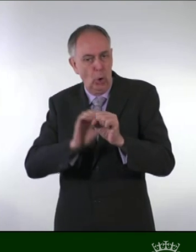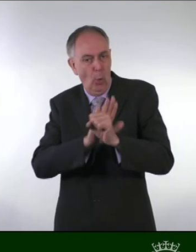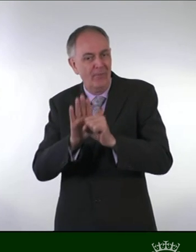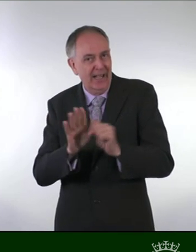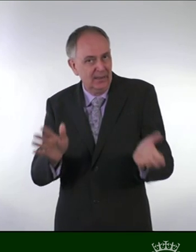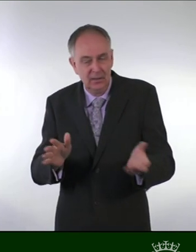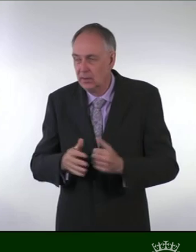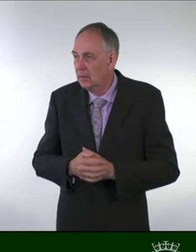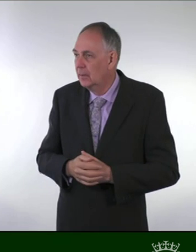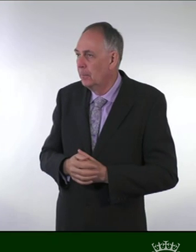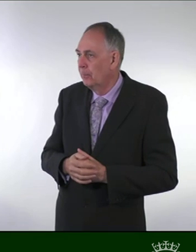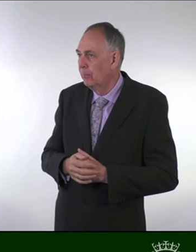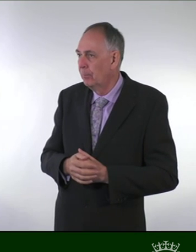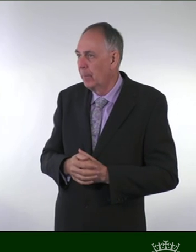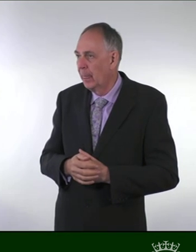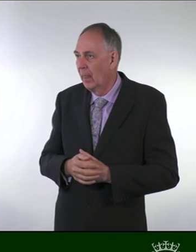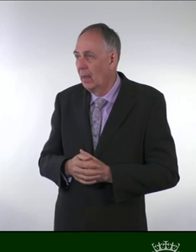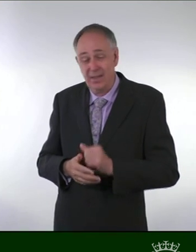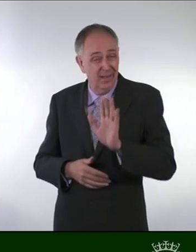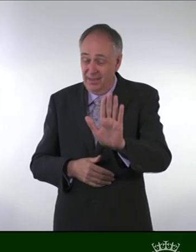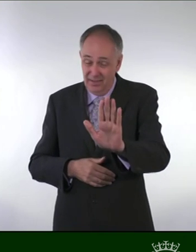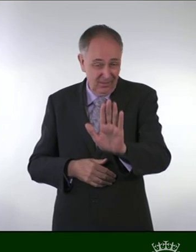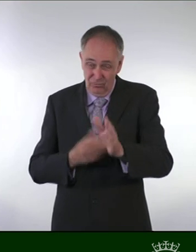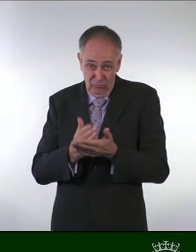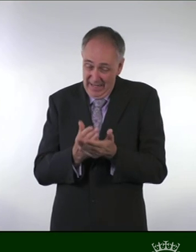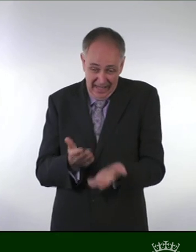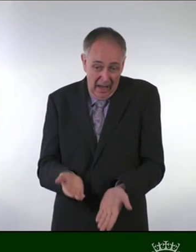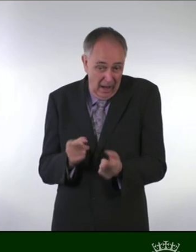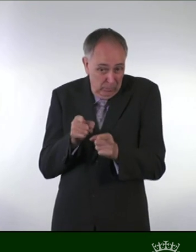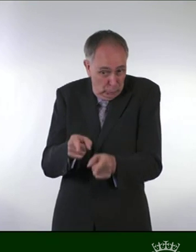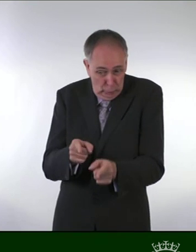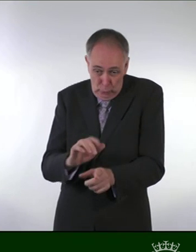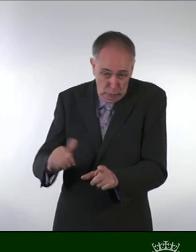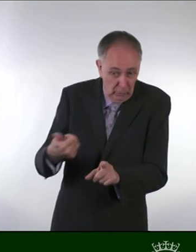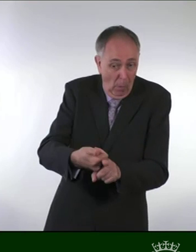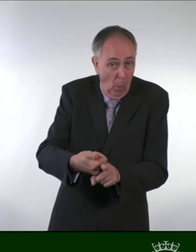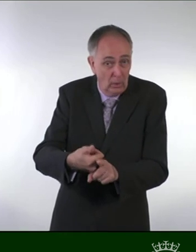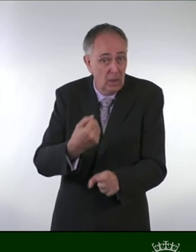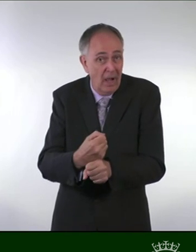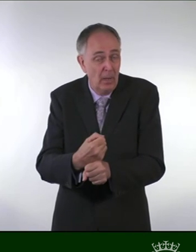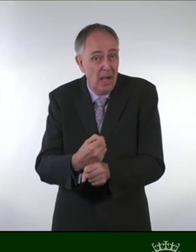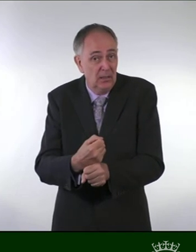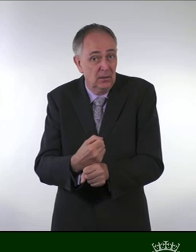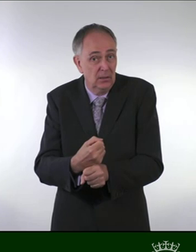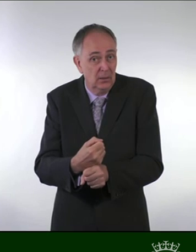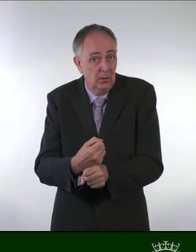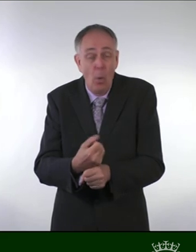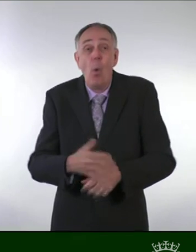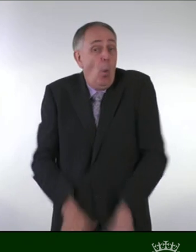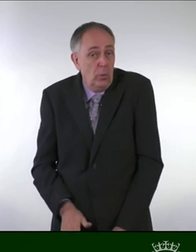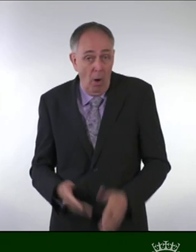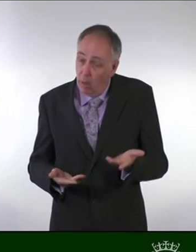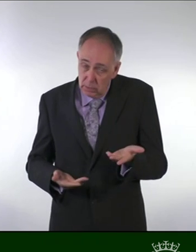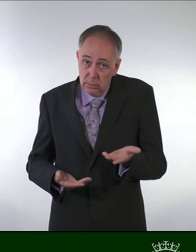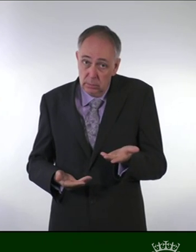I may say to the right honourable and learned Gentleman that it is up to him, really, whether to get behind what the Government are doing or not.